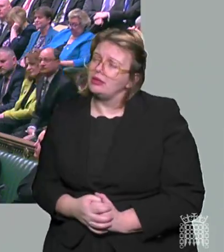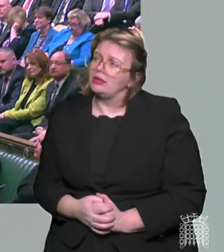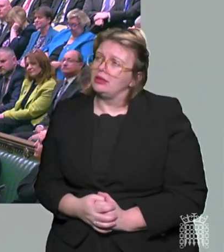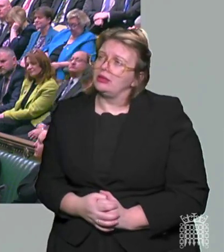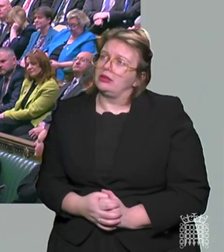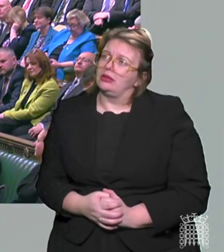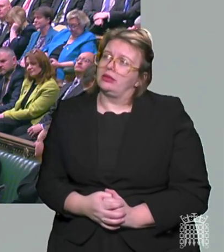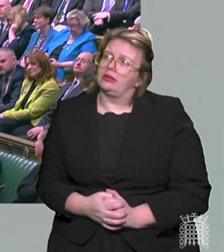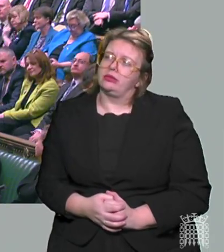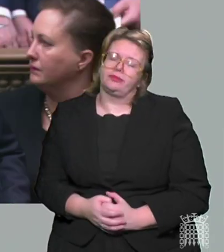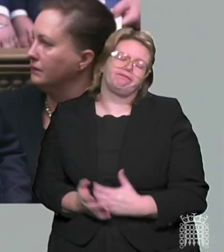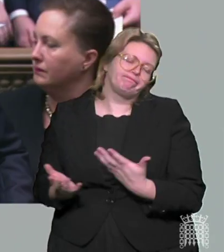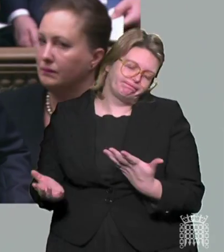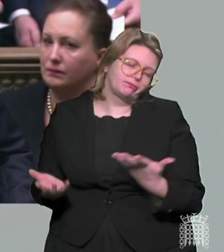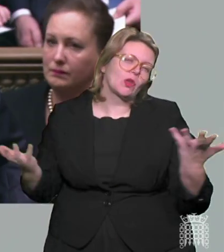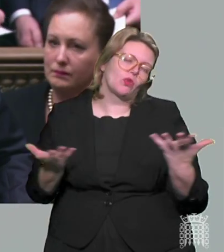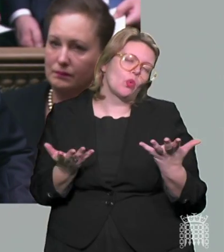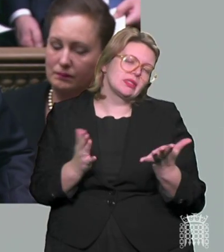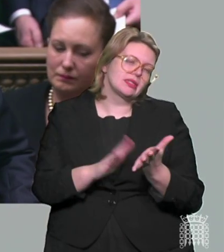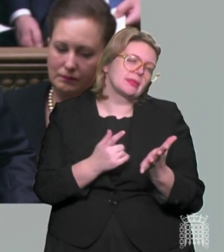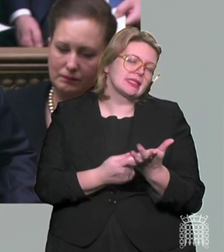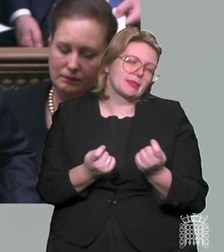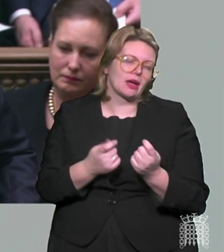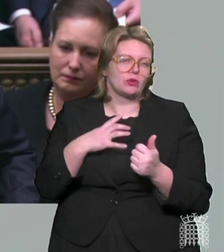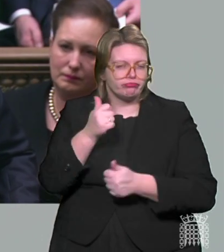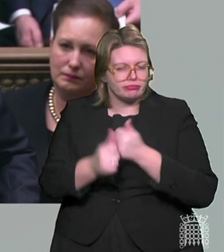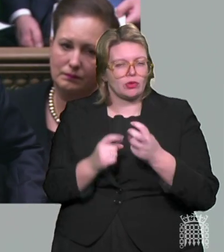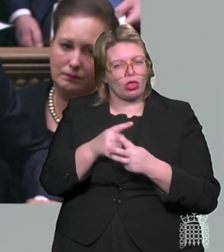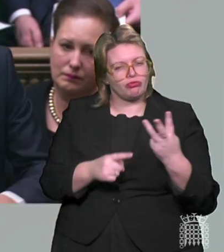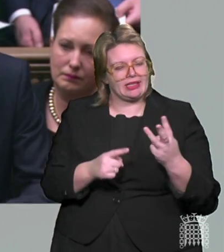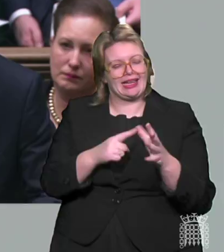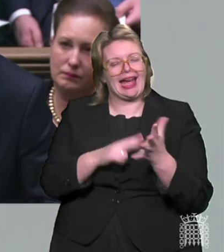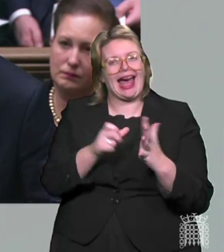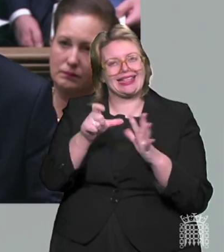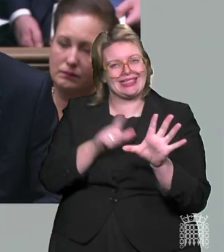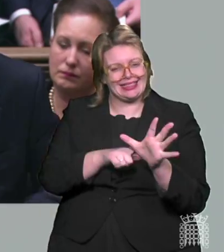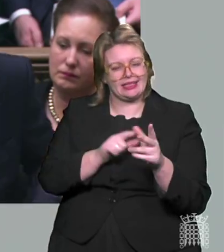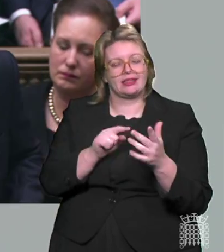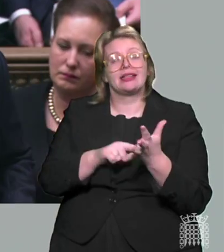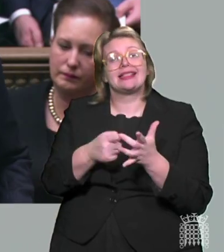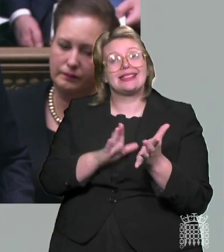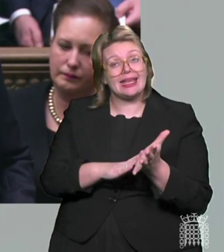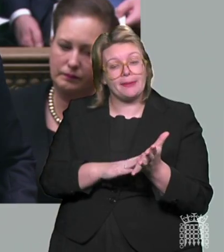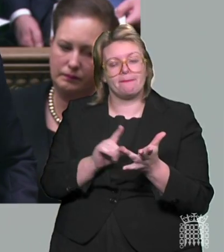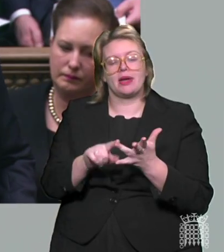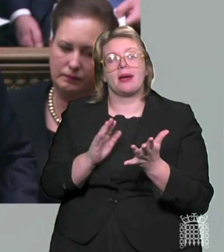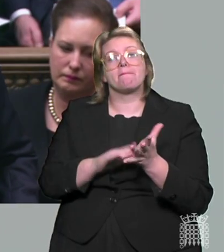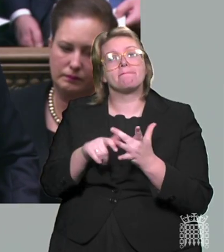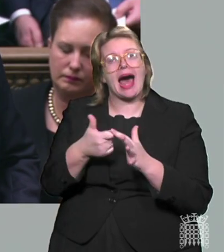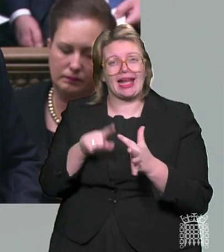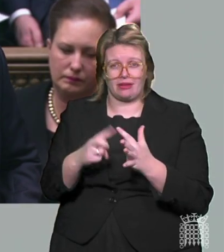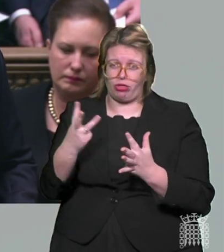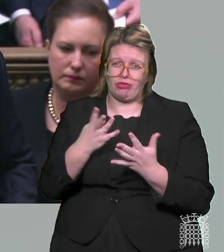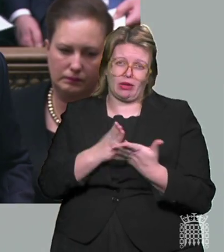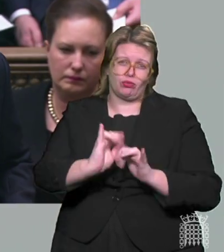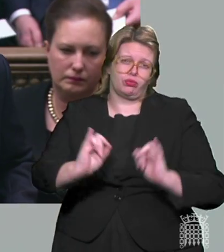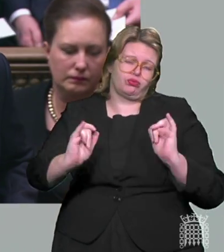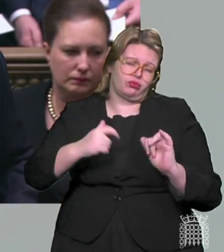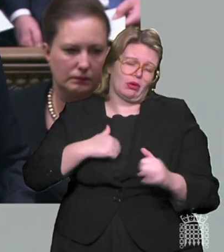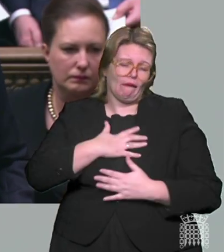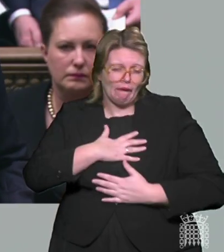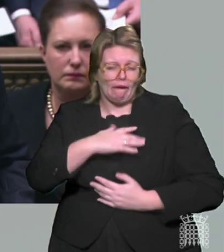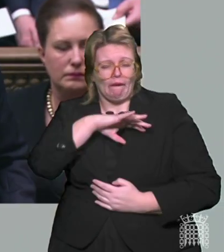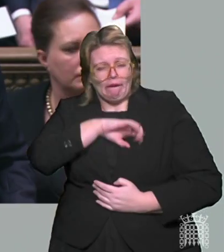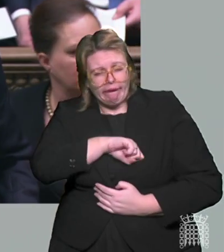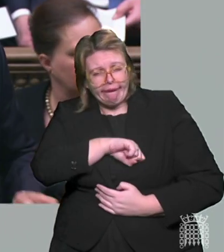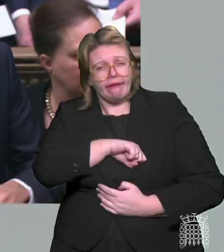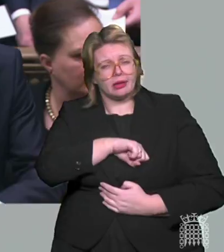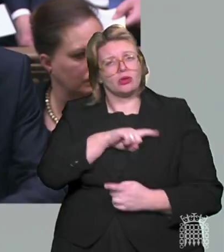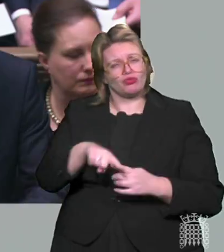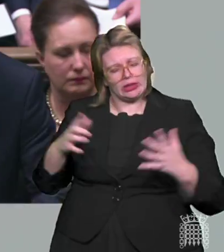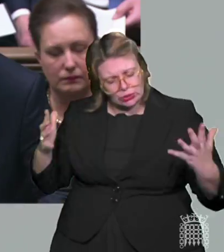Of course I pay tribute to Andy, Tim and Mike, especially for channelling their personal tragedies into such positive action to prevent it from happening to other families.